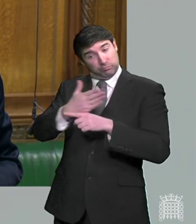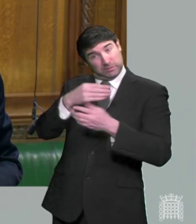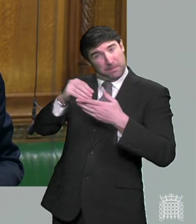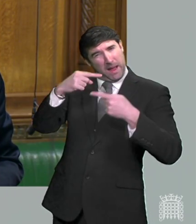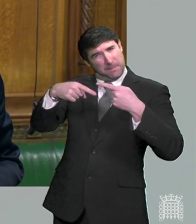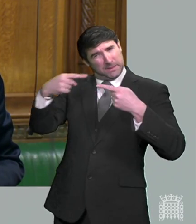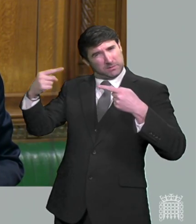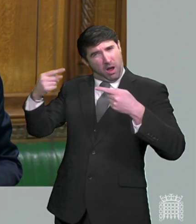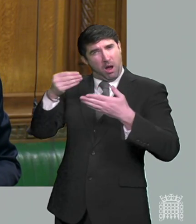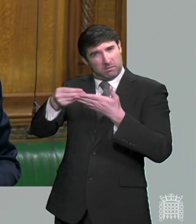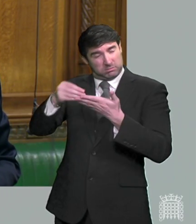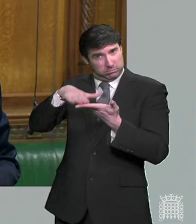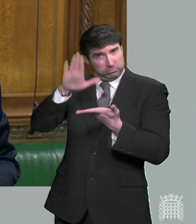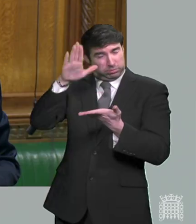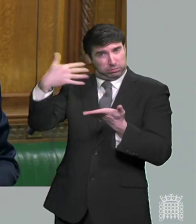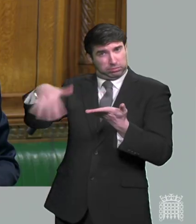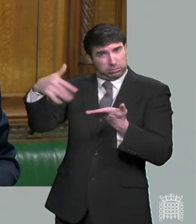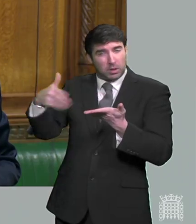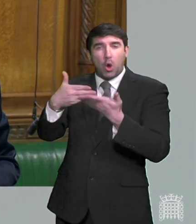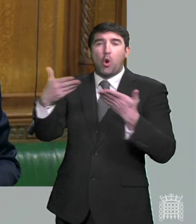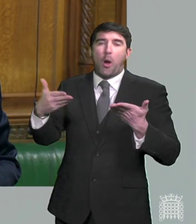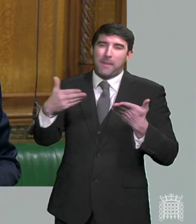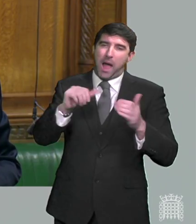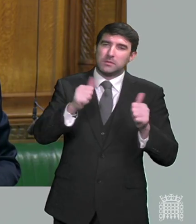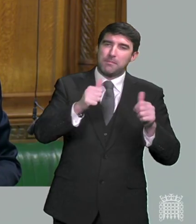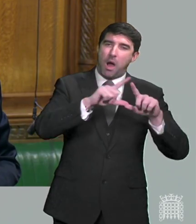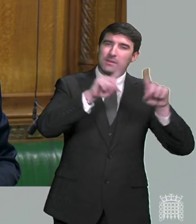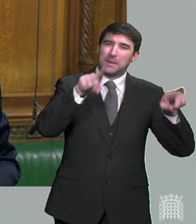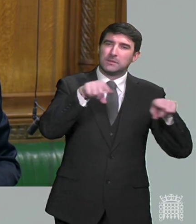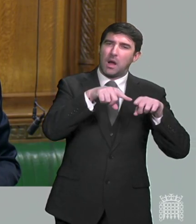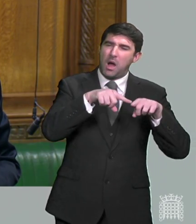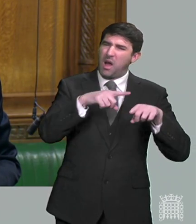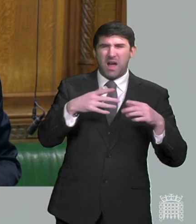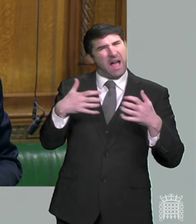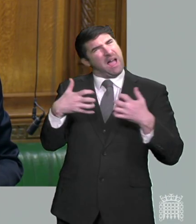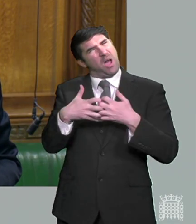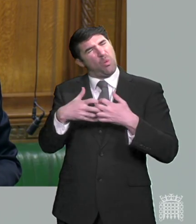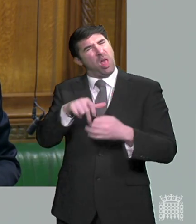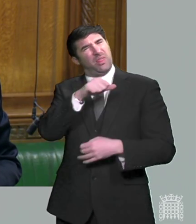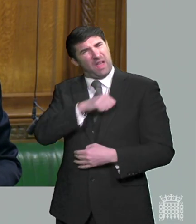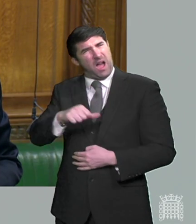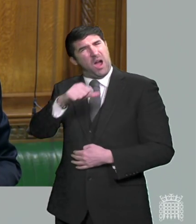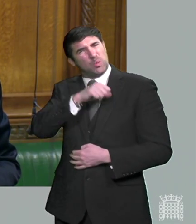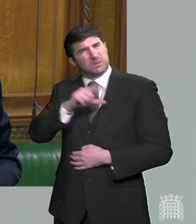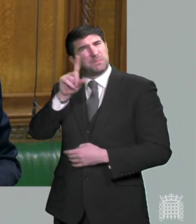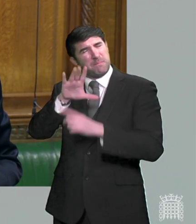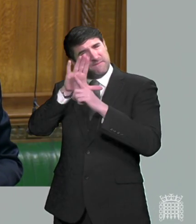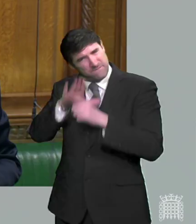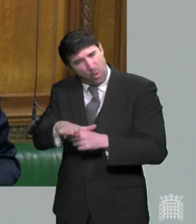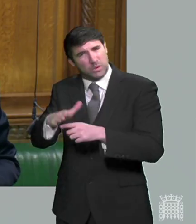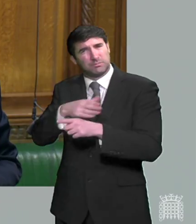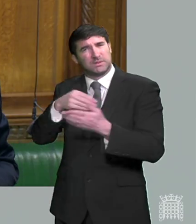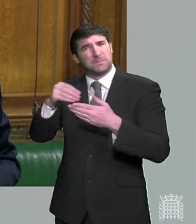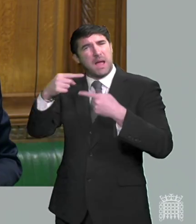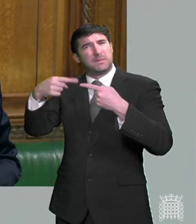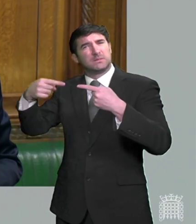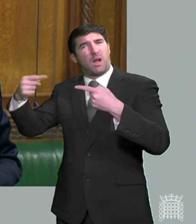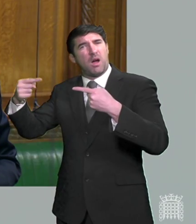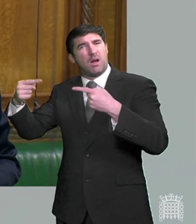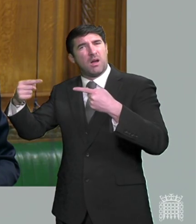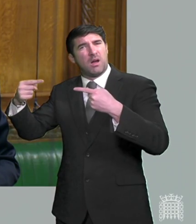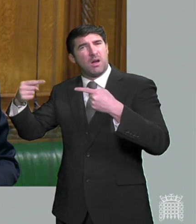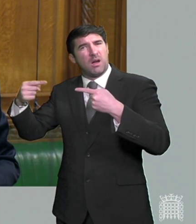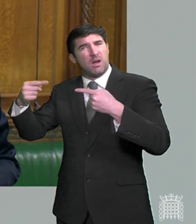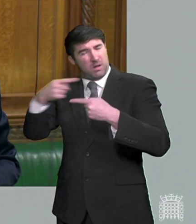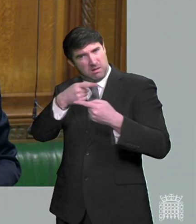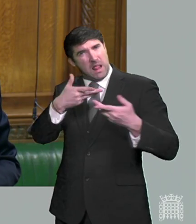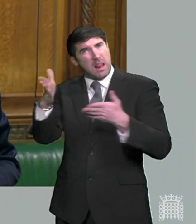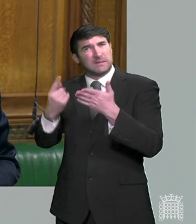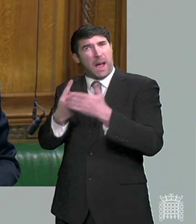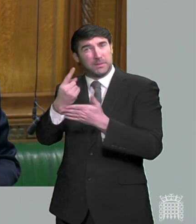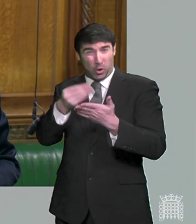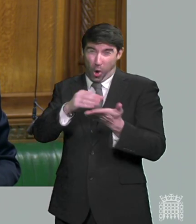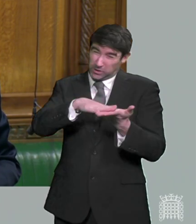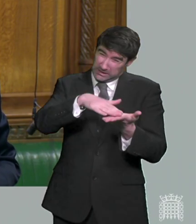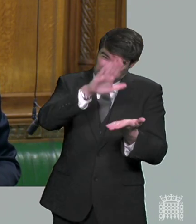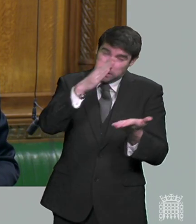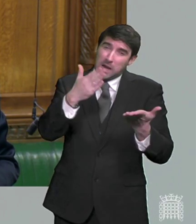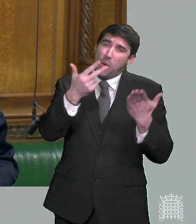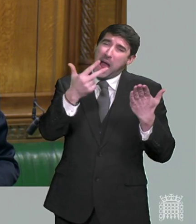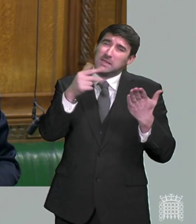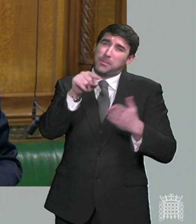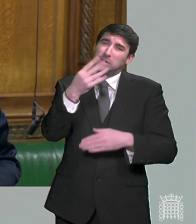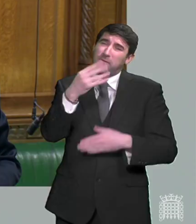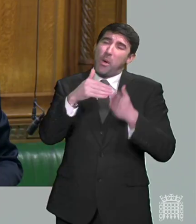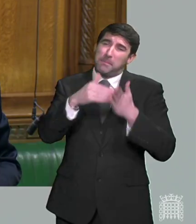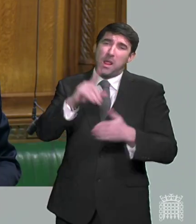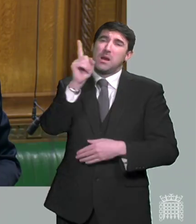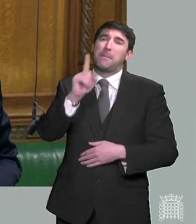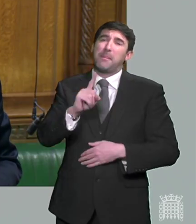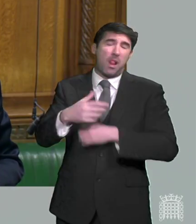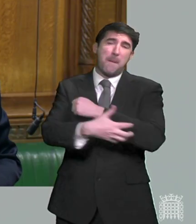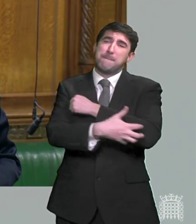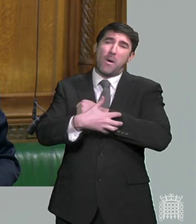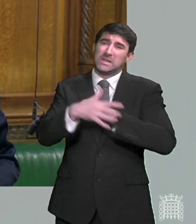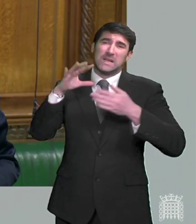Why, then, has he allowed a situation where hundreds of thousands have been forced into that penury when winter is upon us, prices are rocketing and 8.4 million people are facing fuel poverty in April?